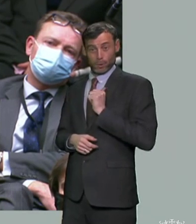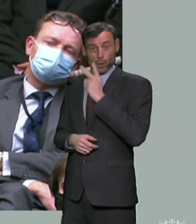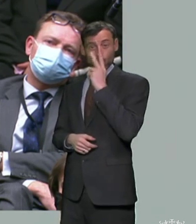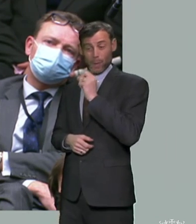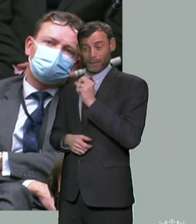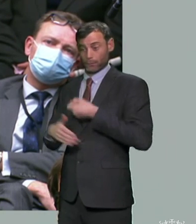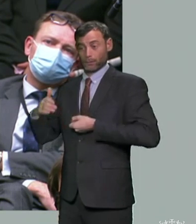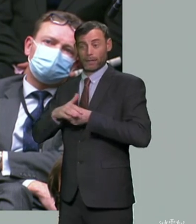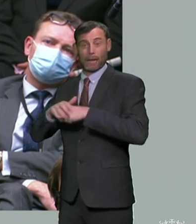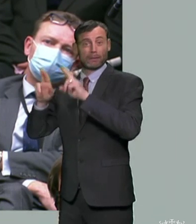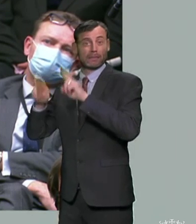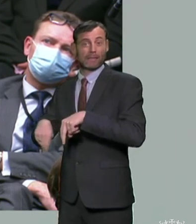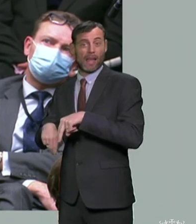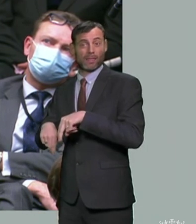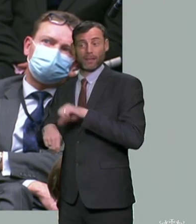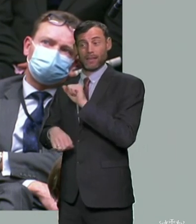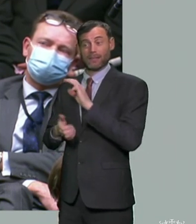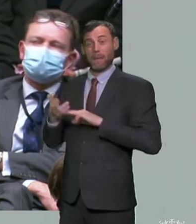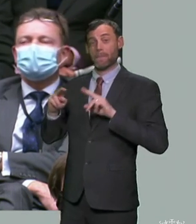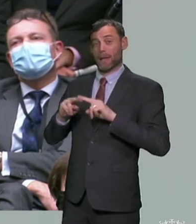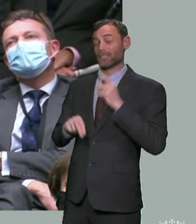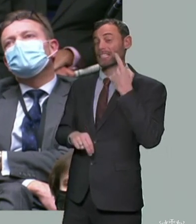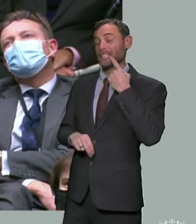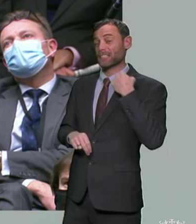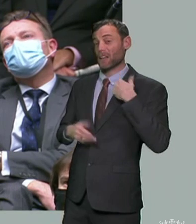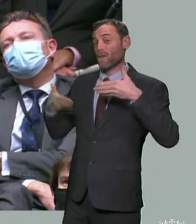Yesterday, his heartbroken parents held their son’s funeral.